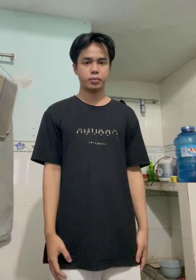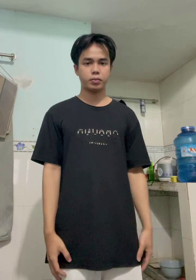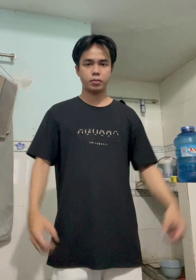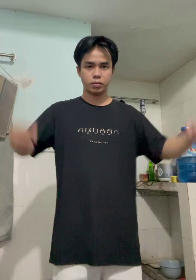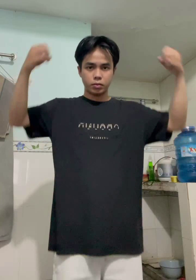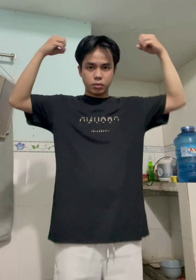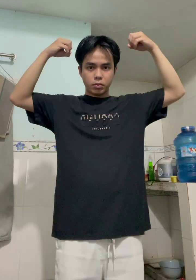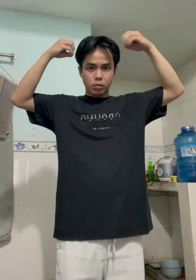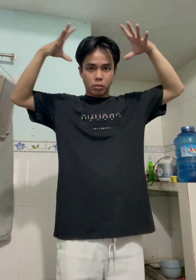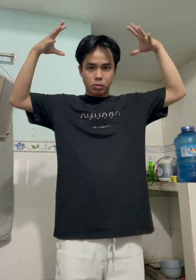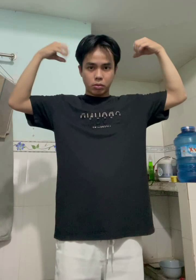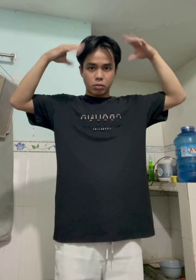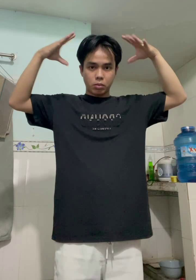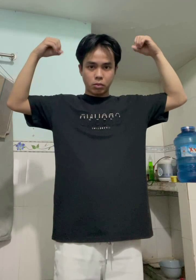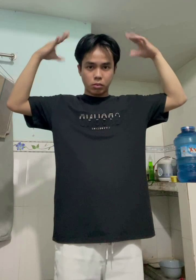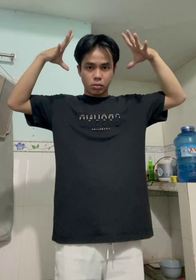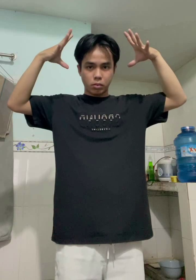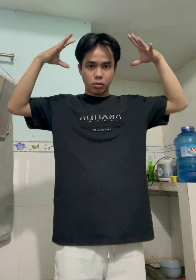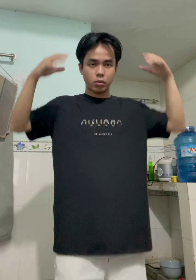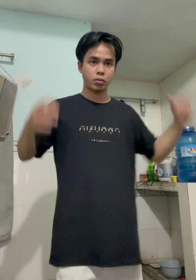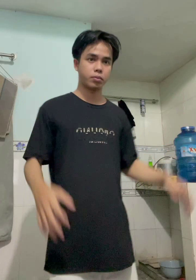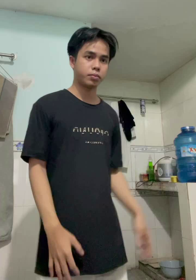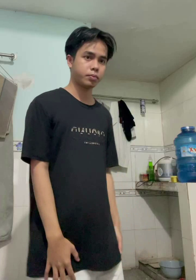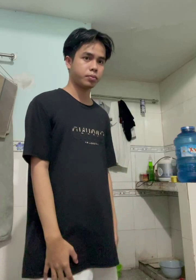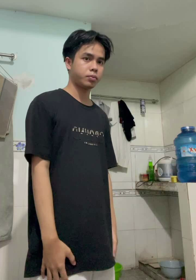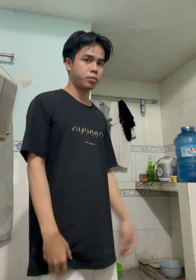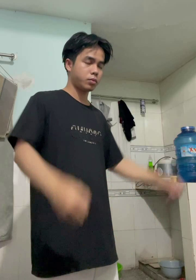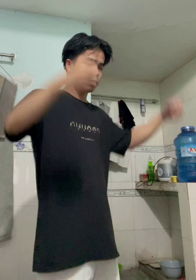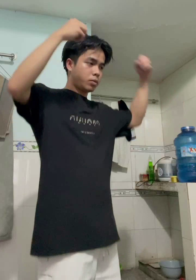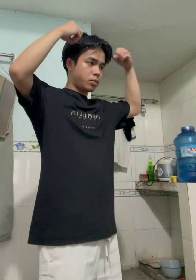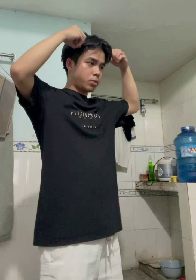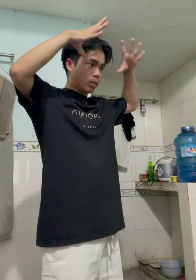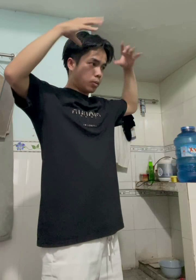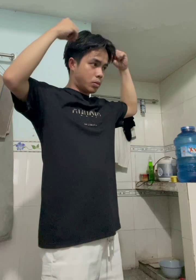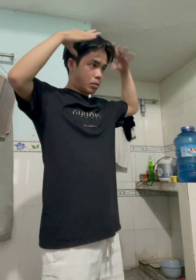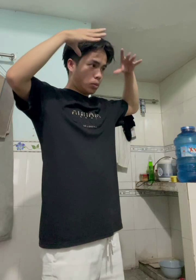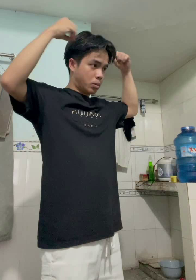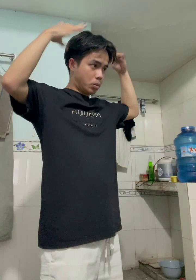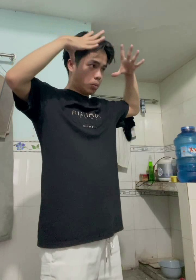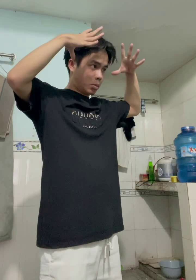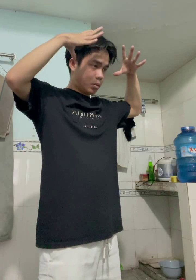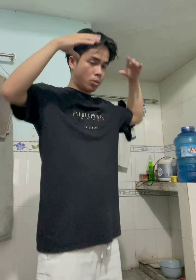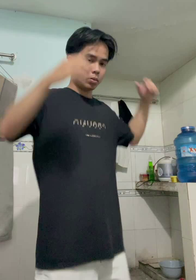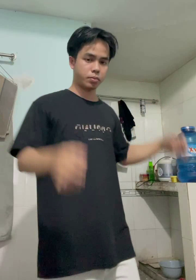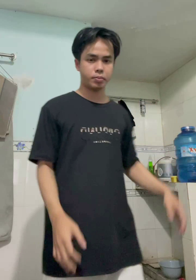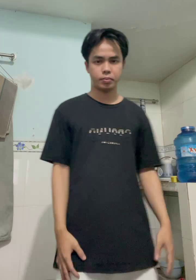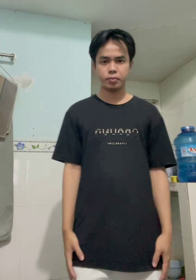mua